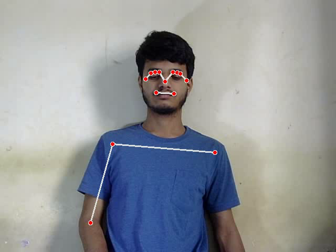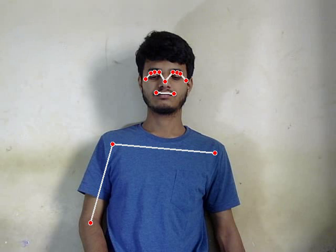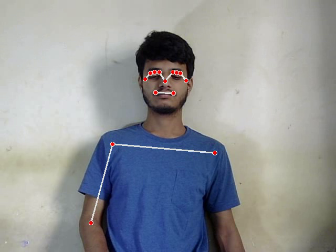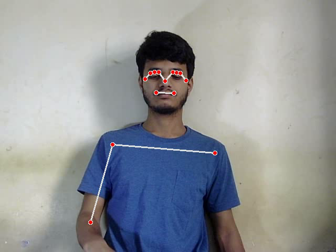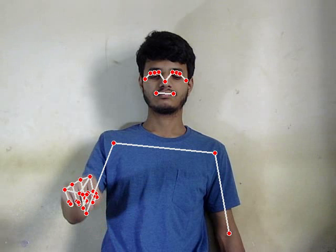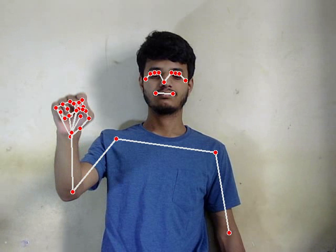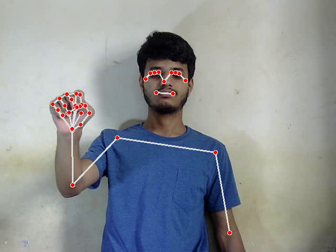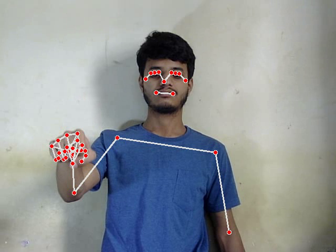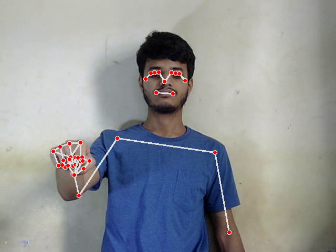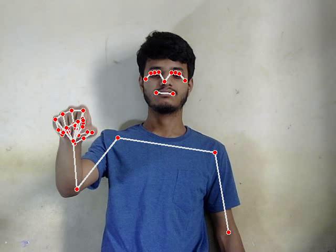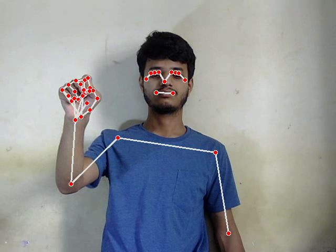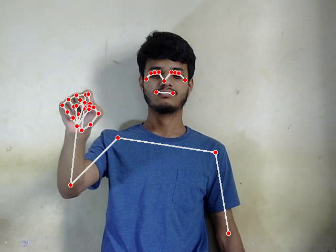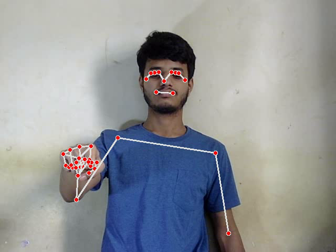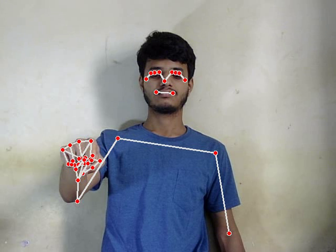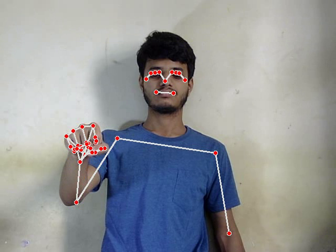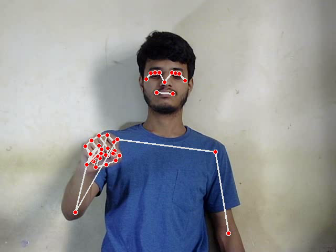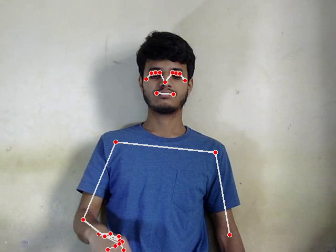yes